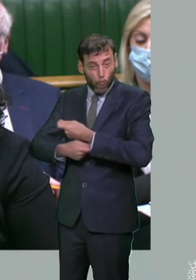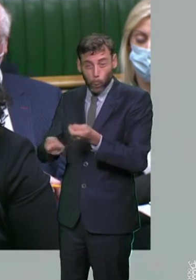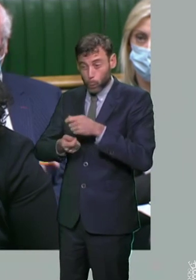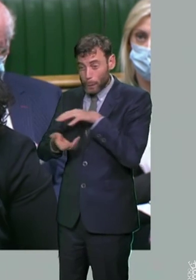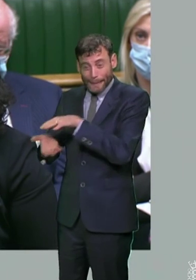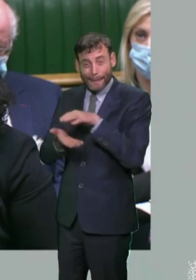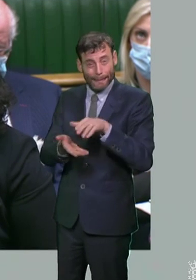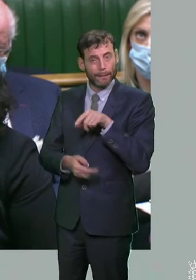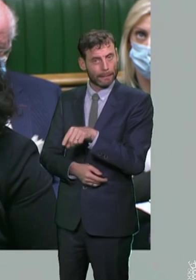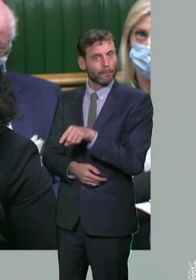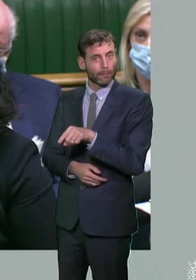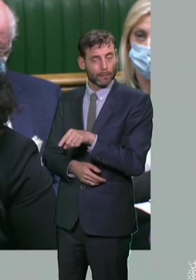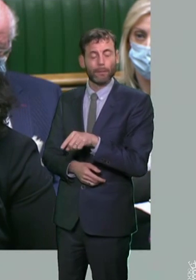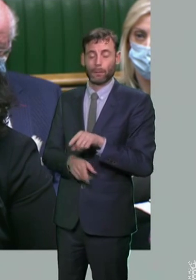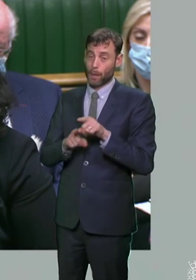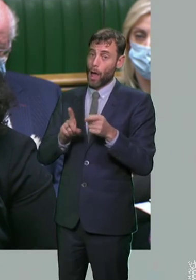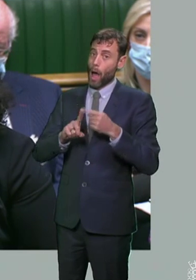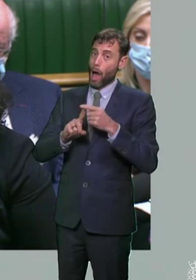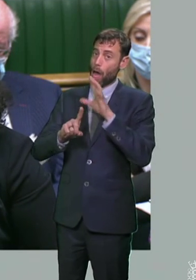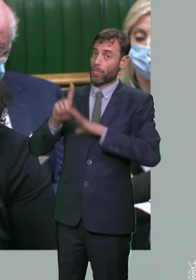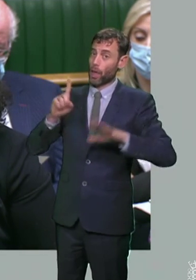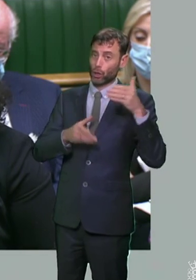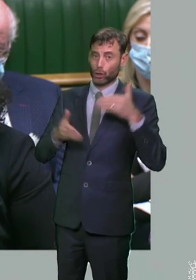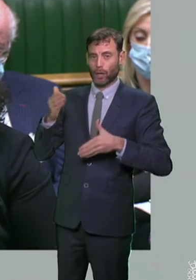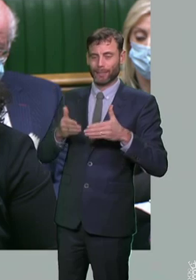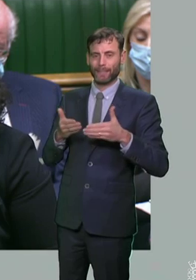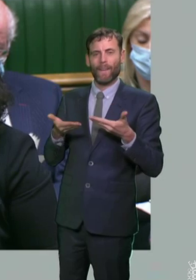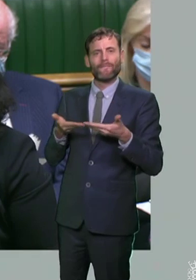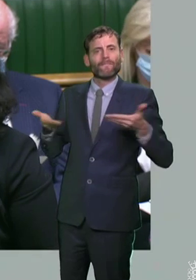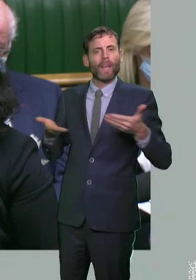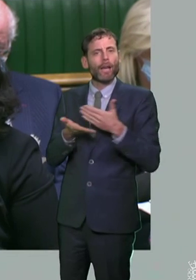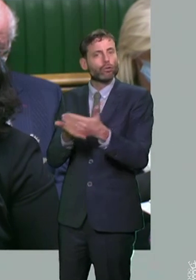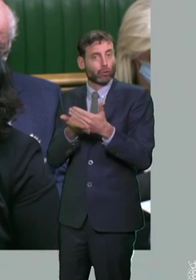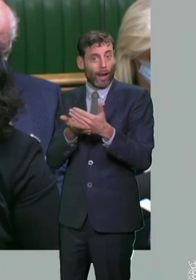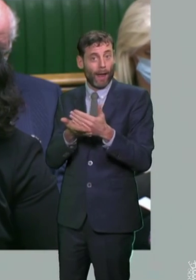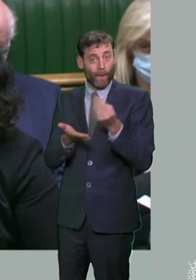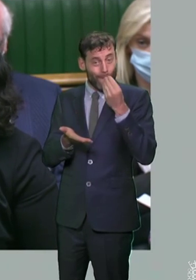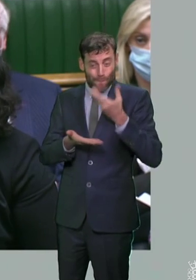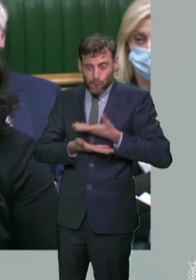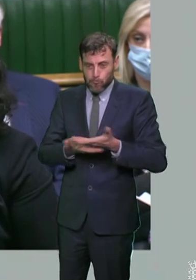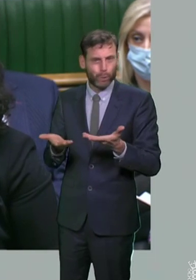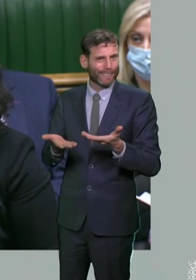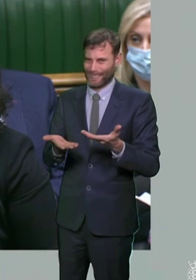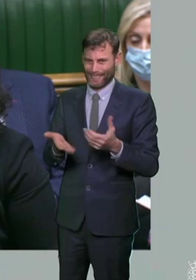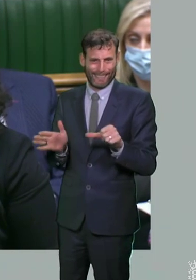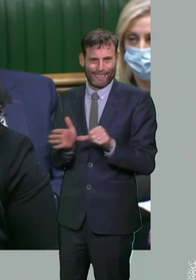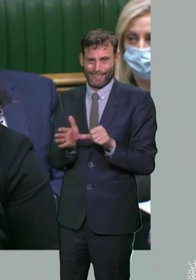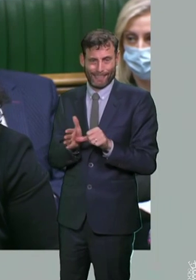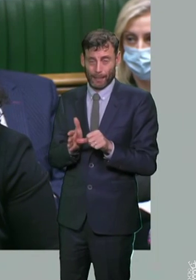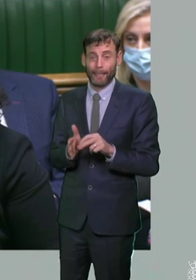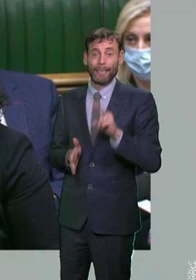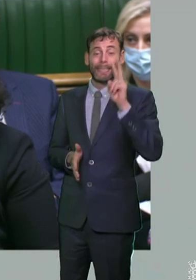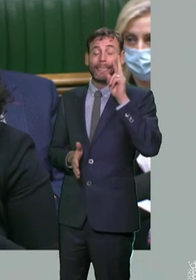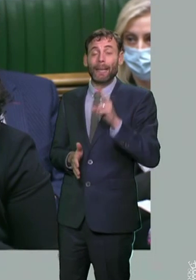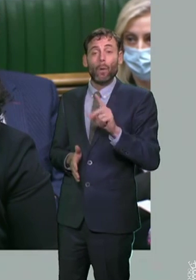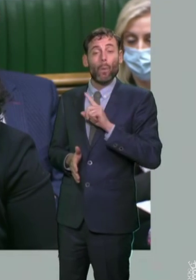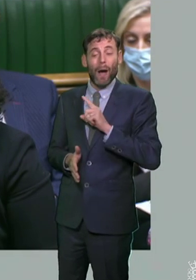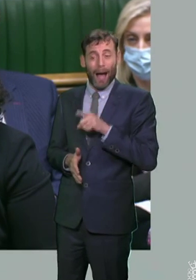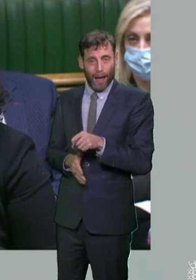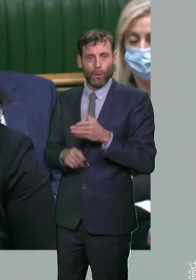This is a national crisis. The stock of charities such as FareShare is down 30%, in part due to the same supply chain issues that are affecting supermarkets.